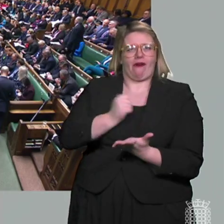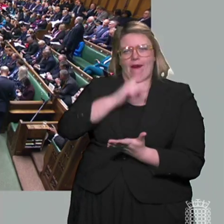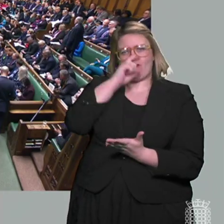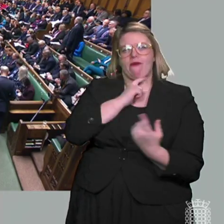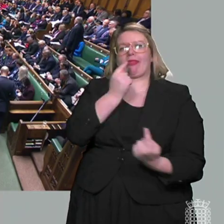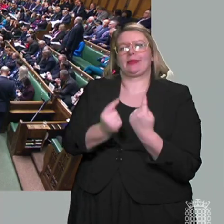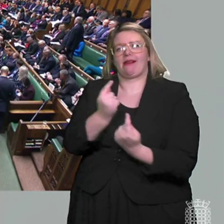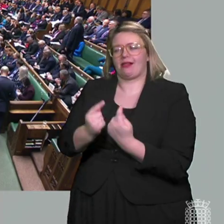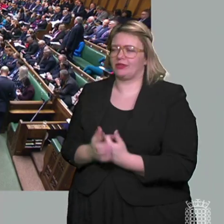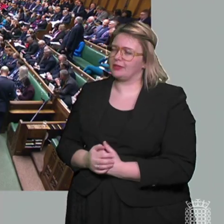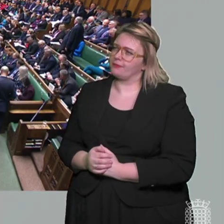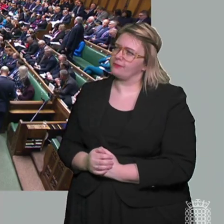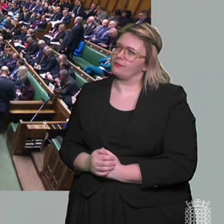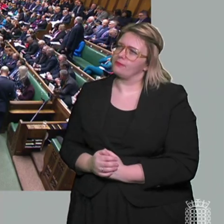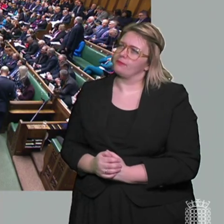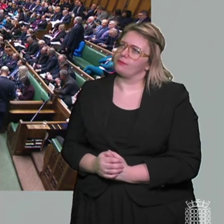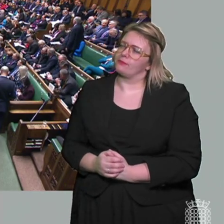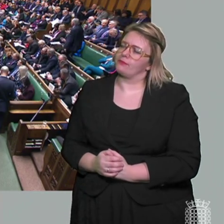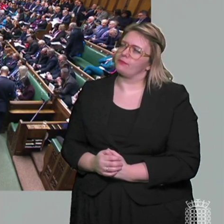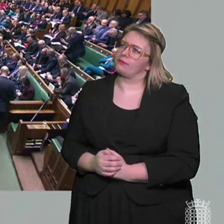I call the shadow Secretary of State.